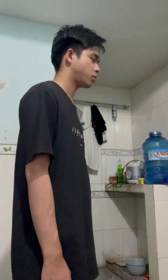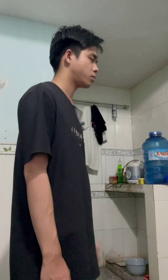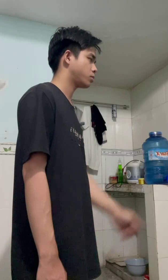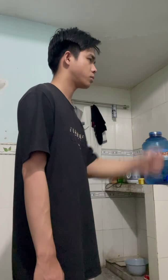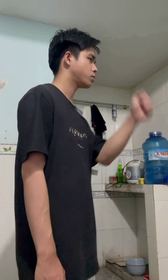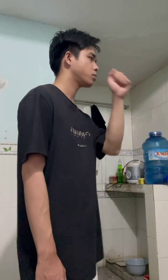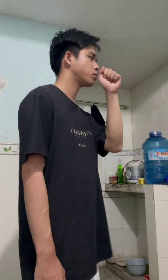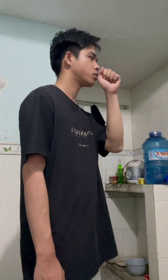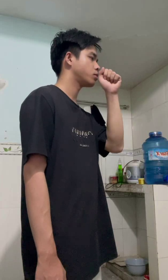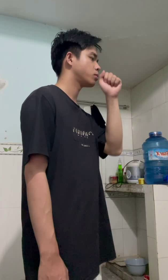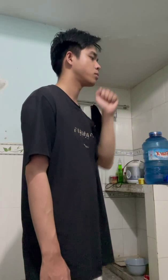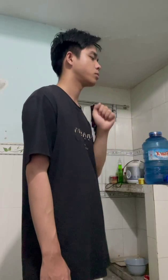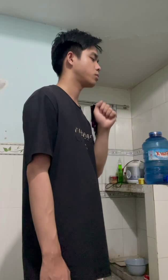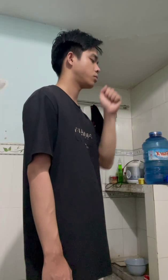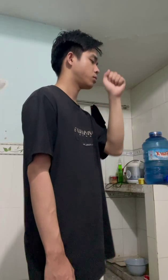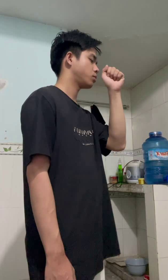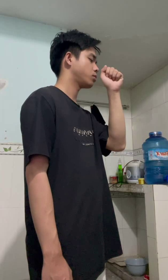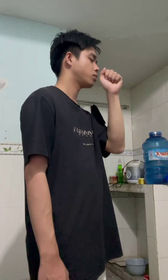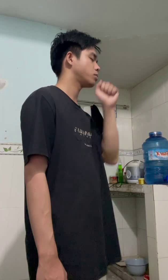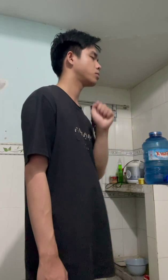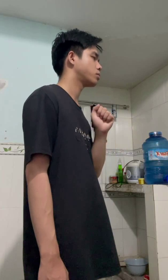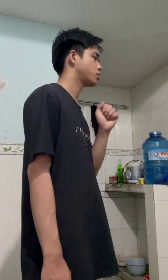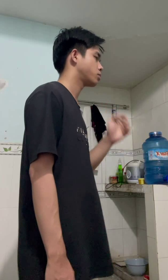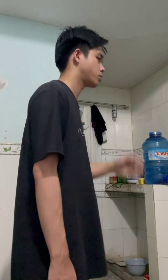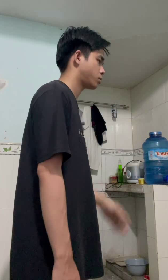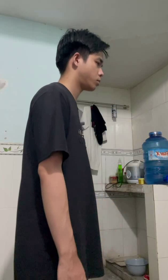dong y